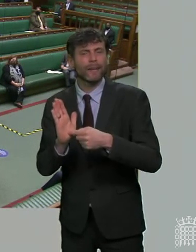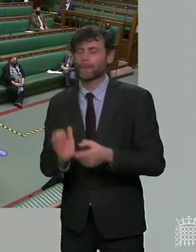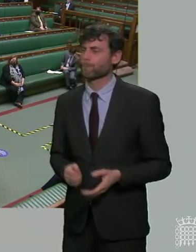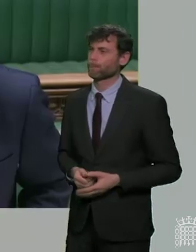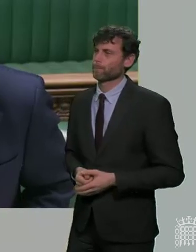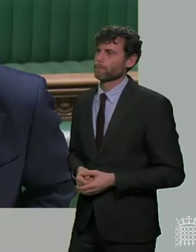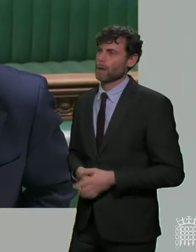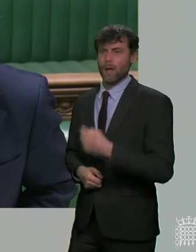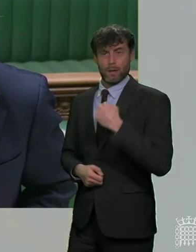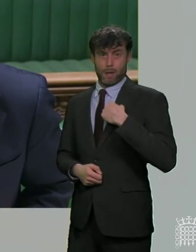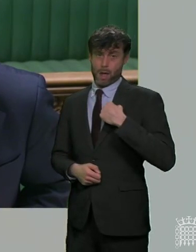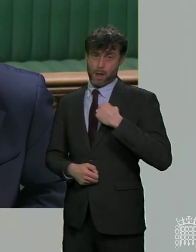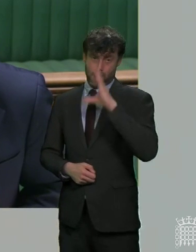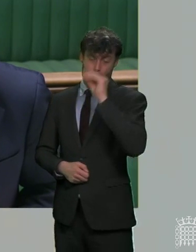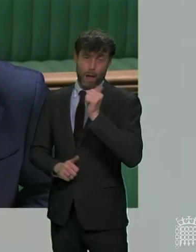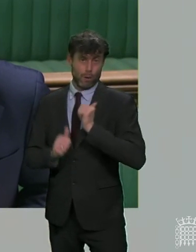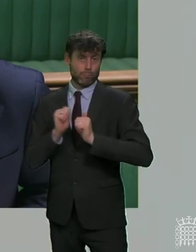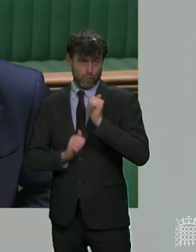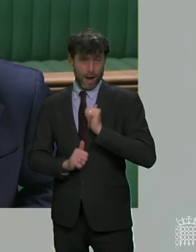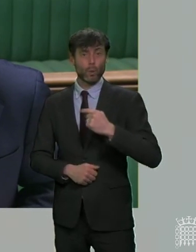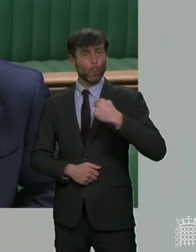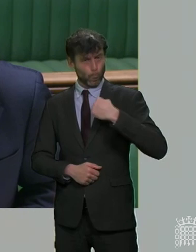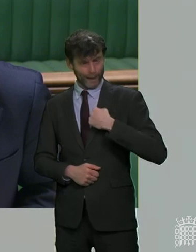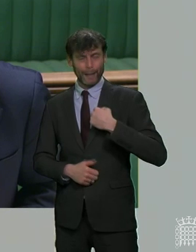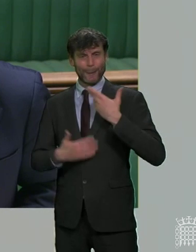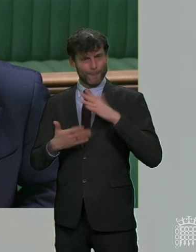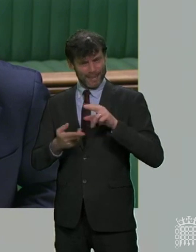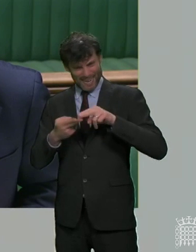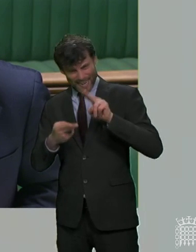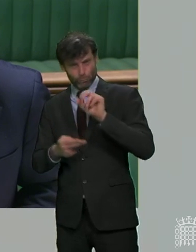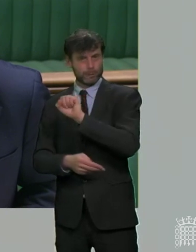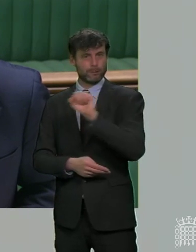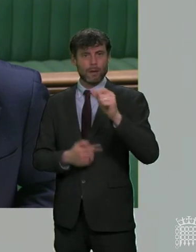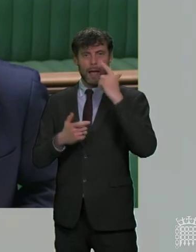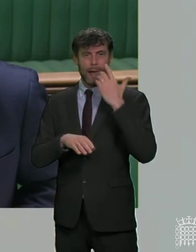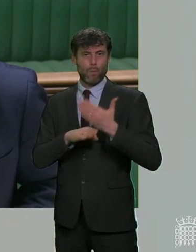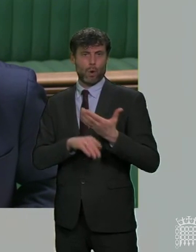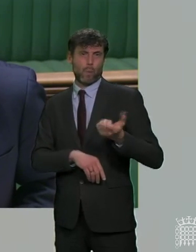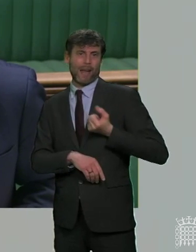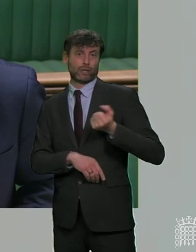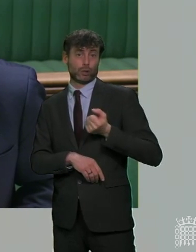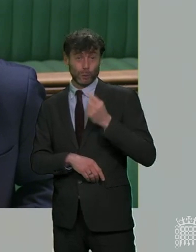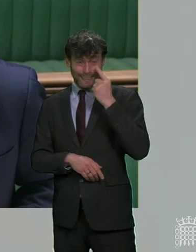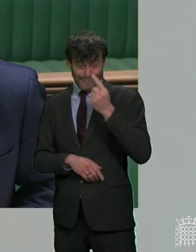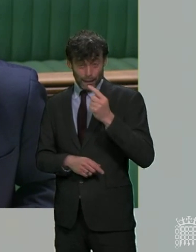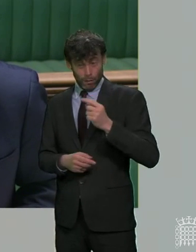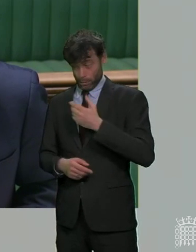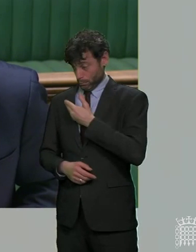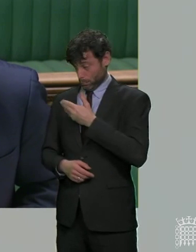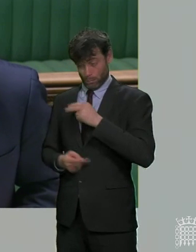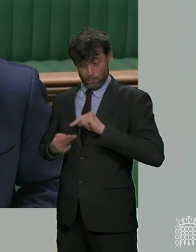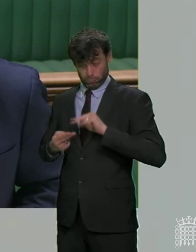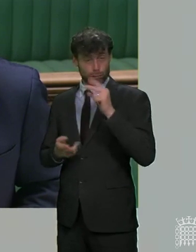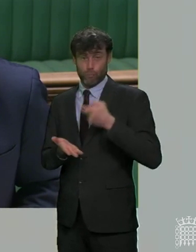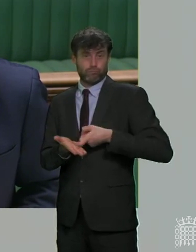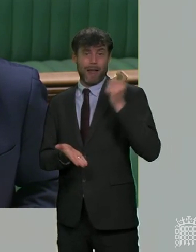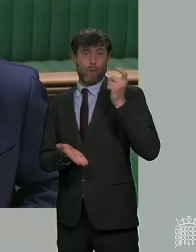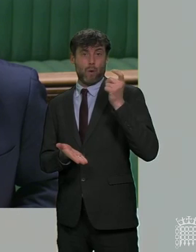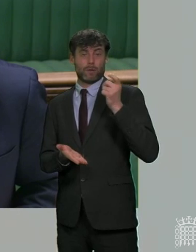I am proud of what the Government have done to increase the wages of care workers across the country, with record increases in the living wage.